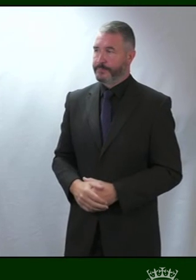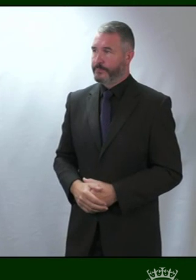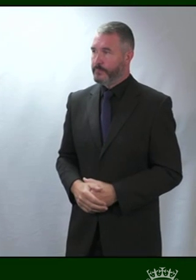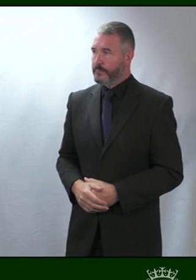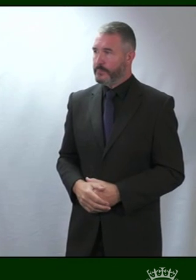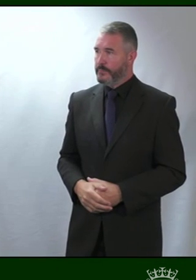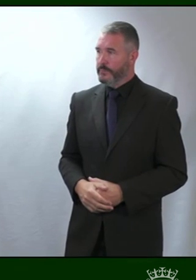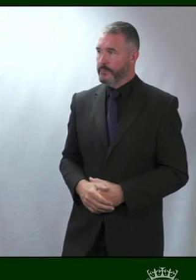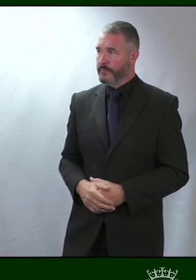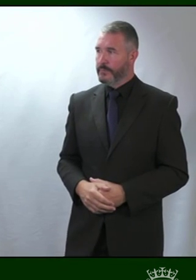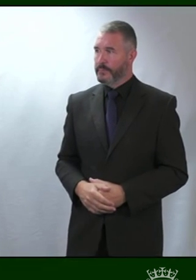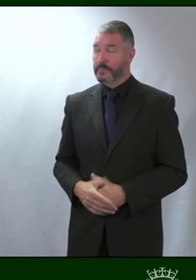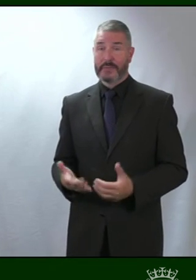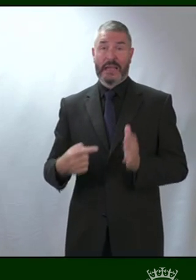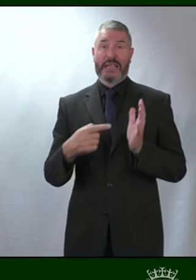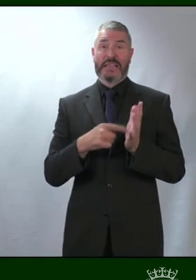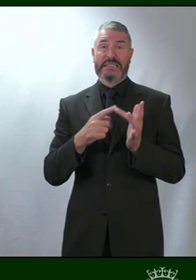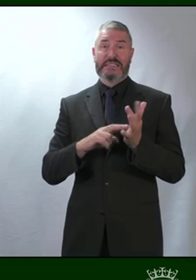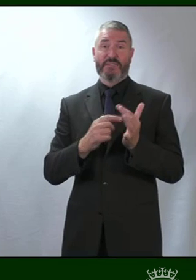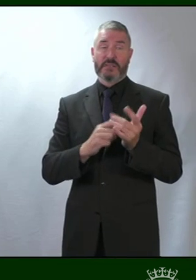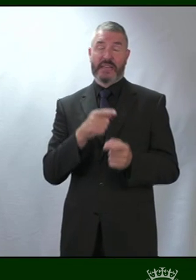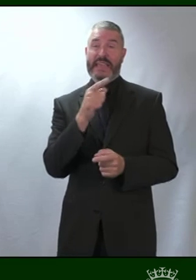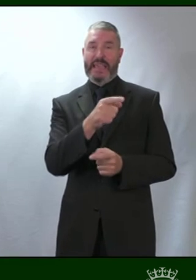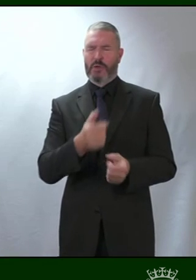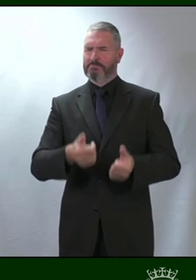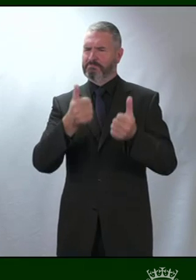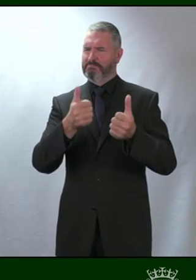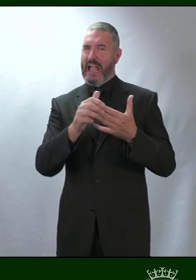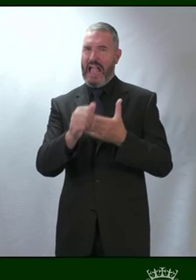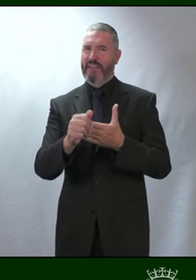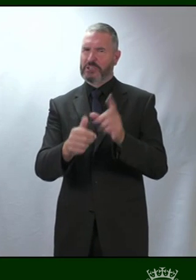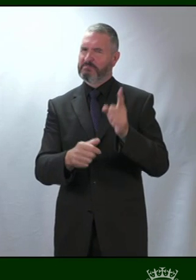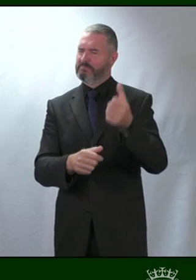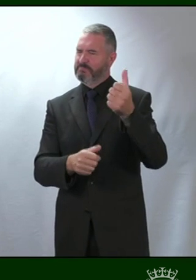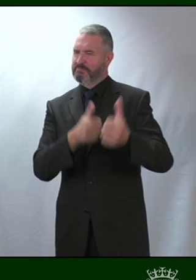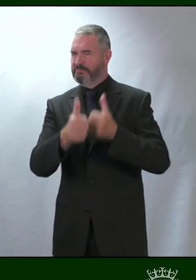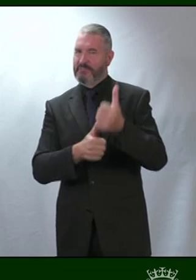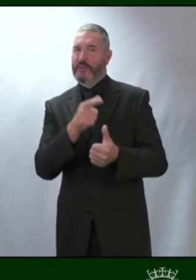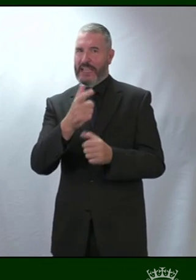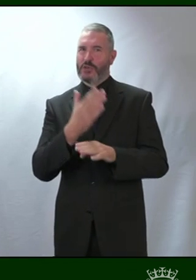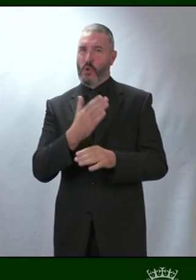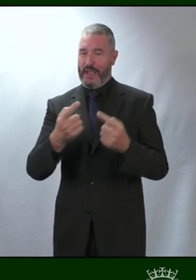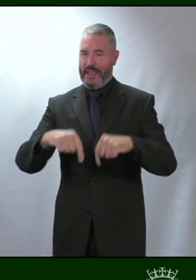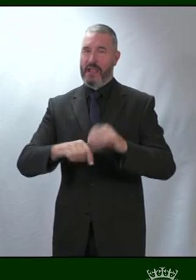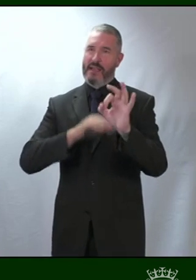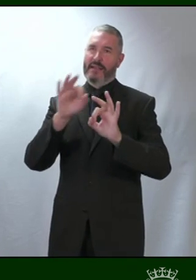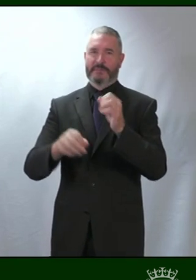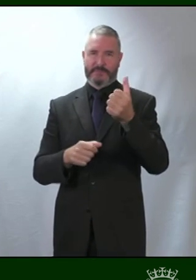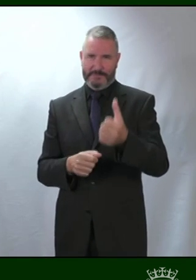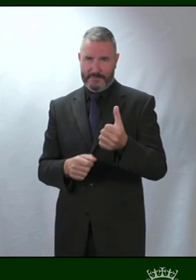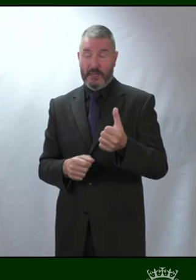The cause of education in Tiverton can have no more fervent and effective advocate than my hon.